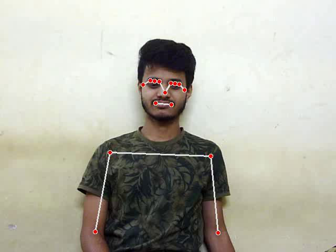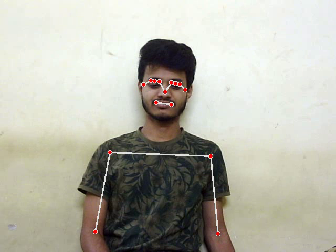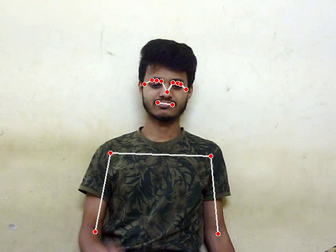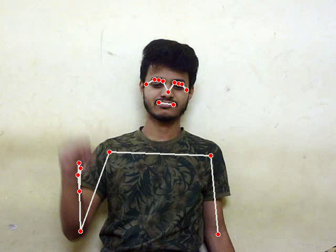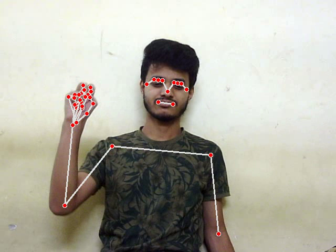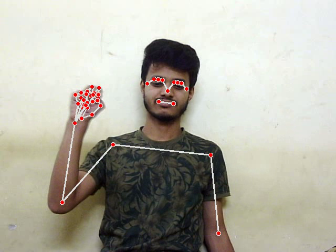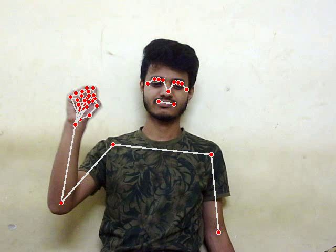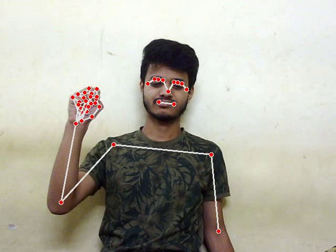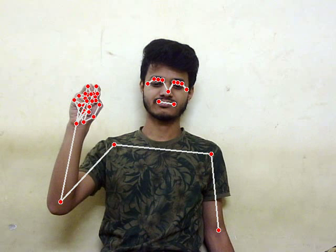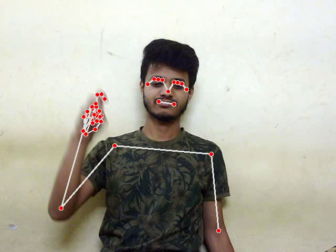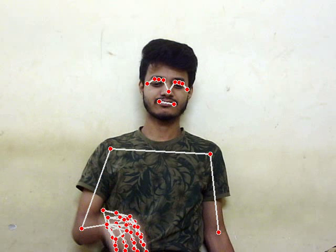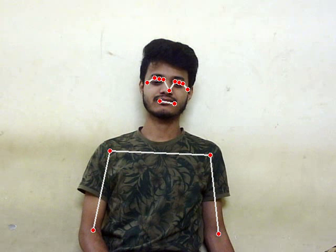bathroom